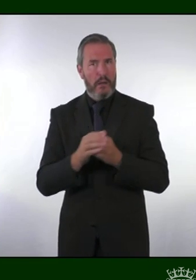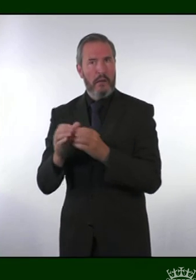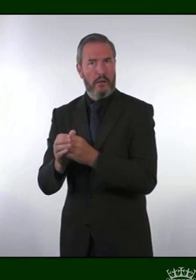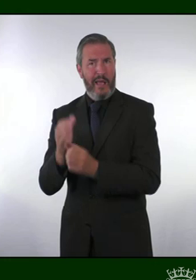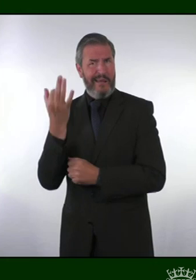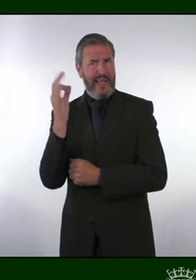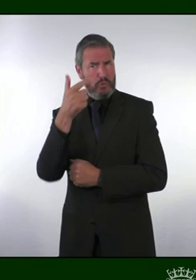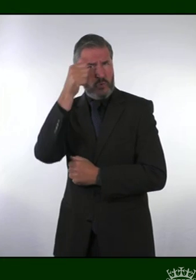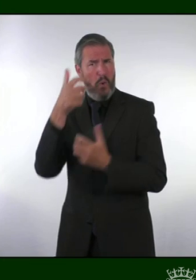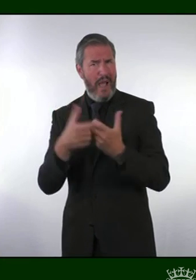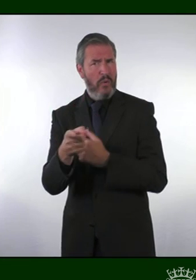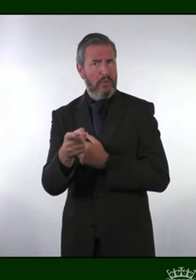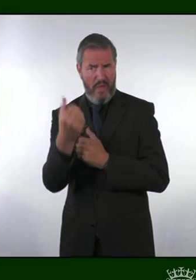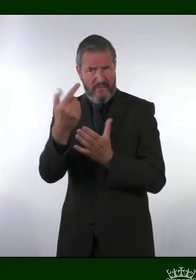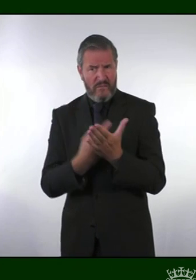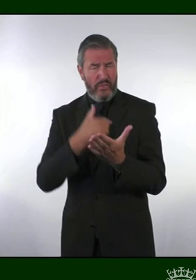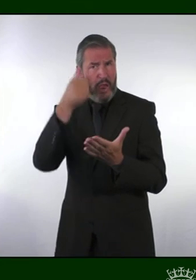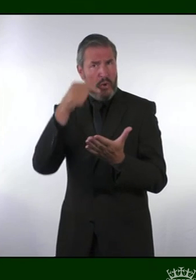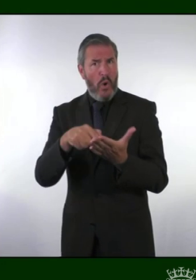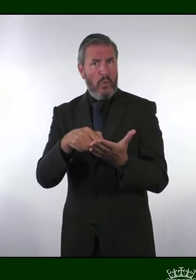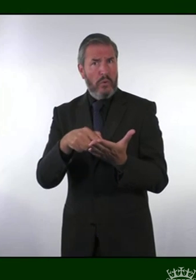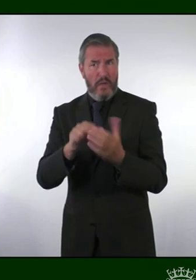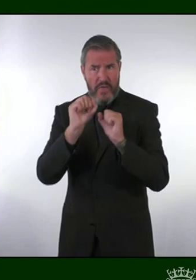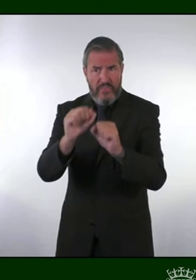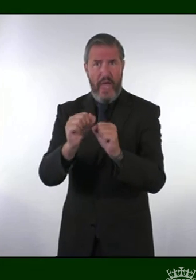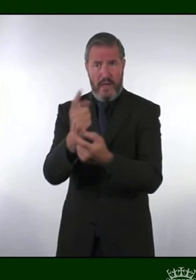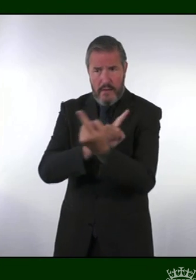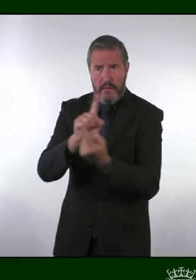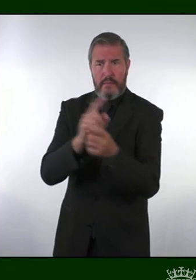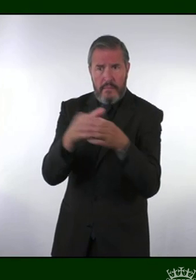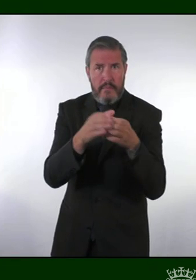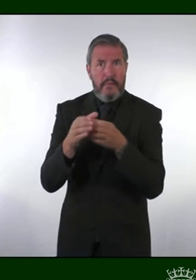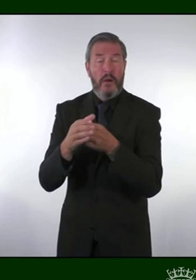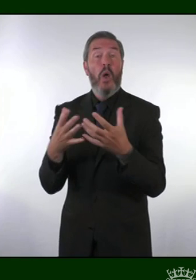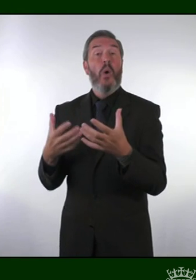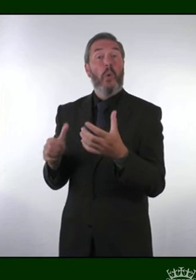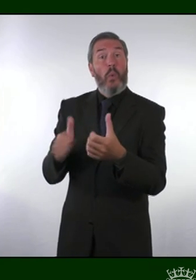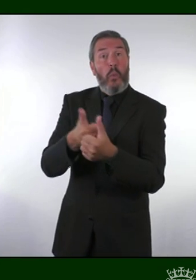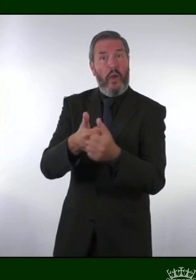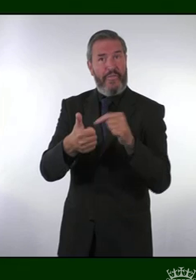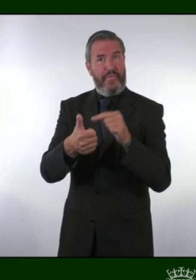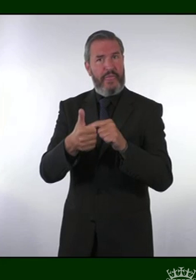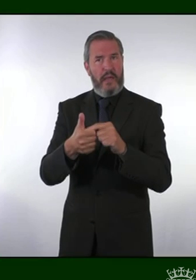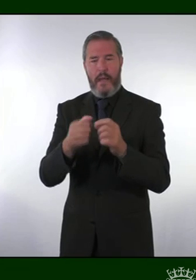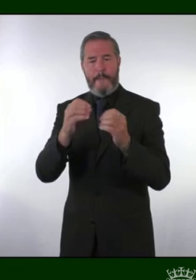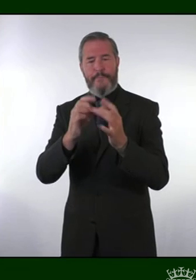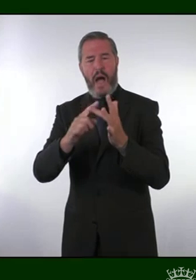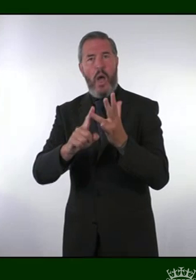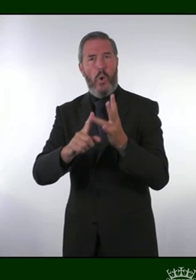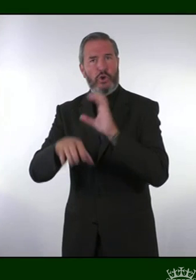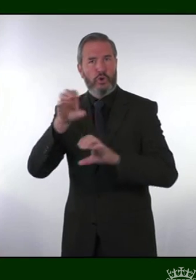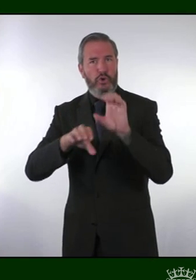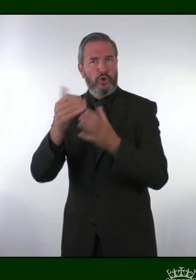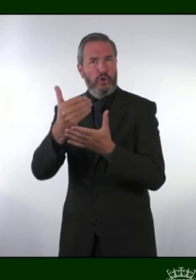Local councils understand how to do it, with the local resilience forums backed up by the joint biosecurity centre.